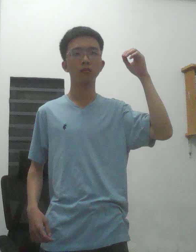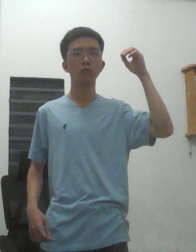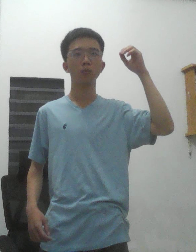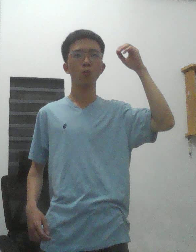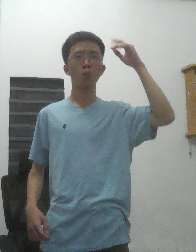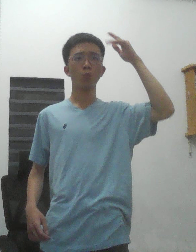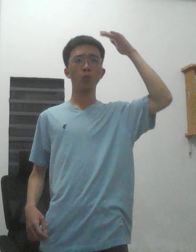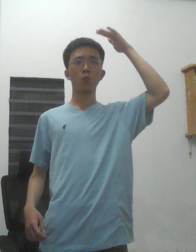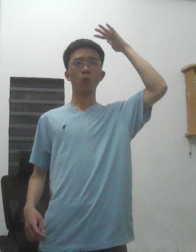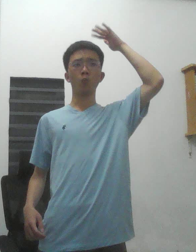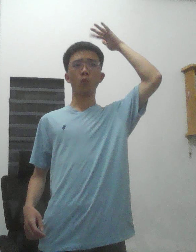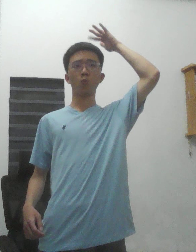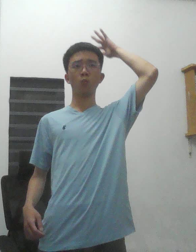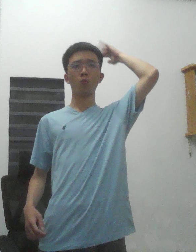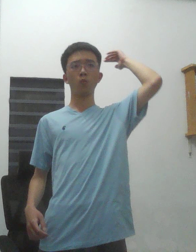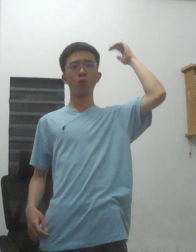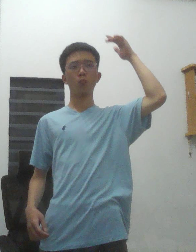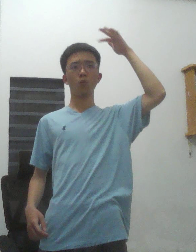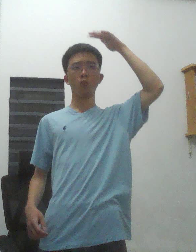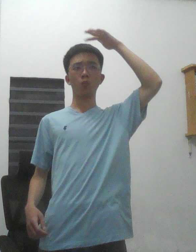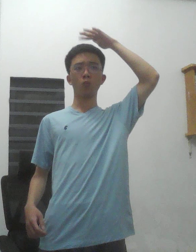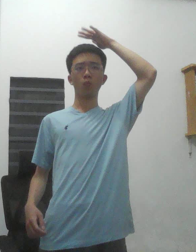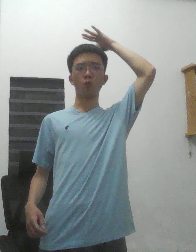vo ly